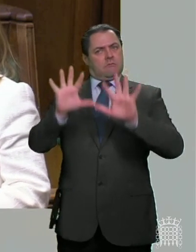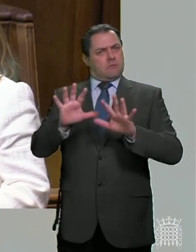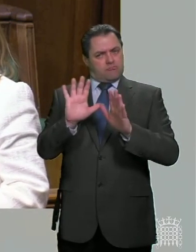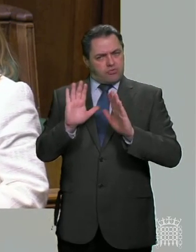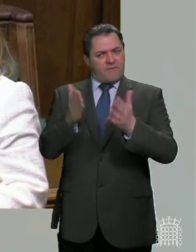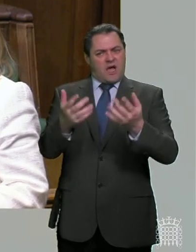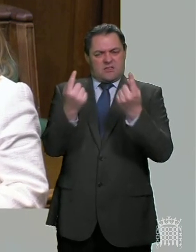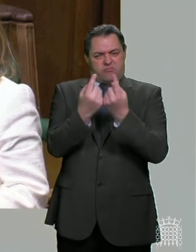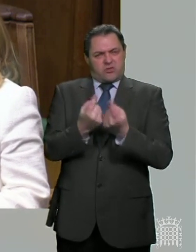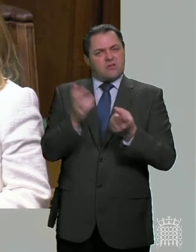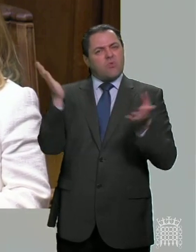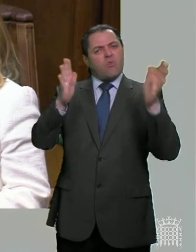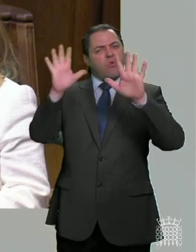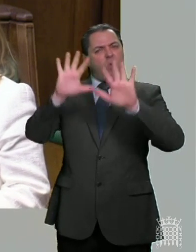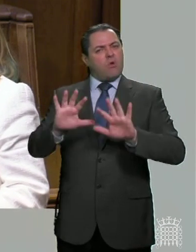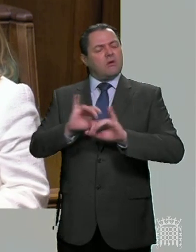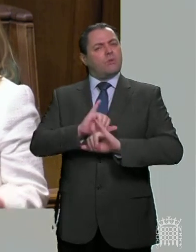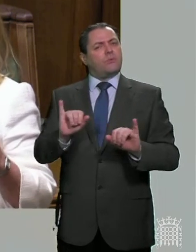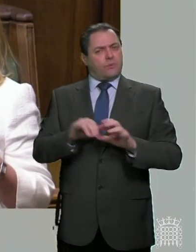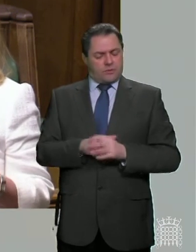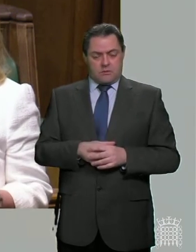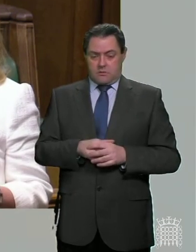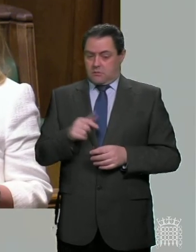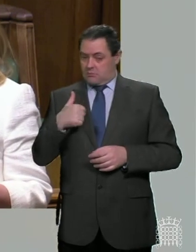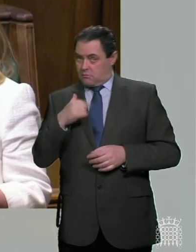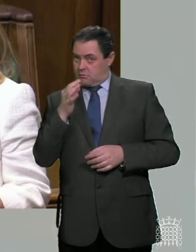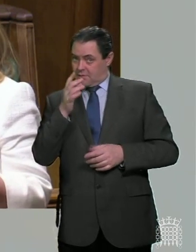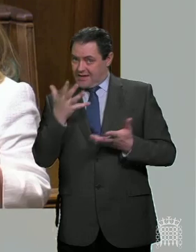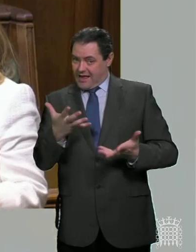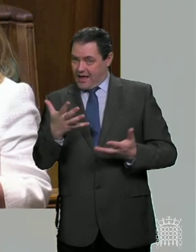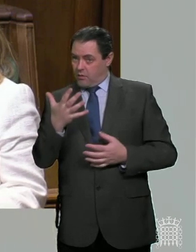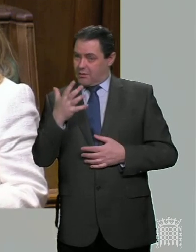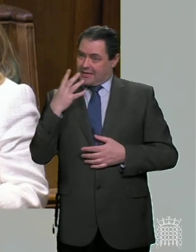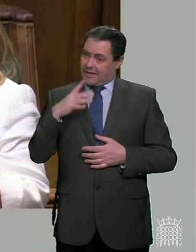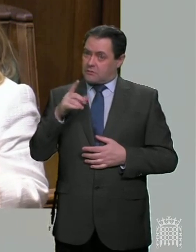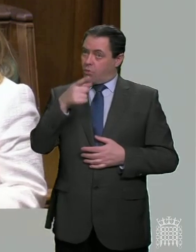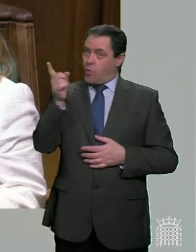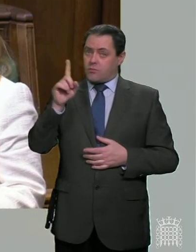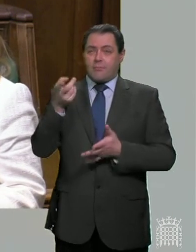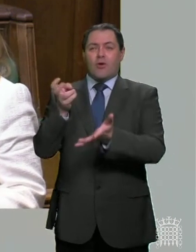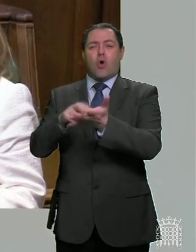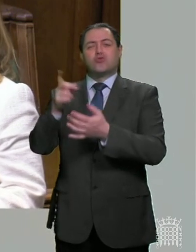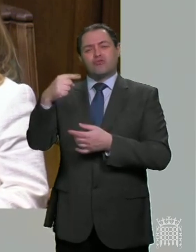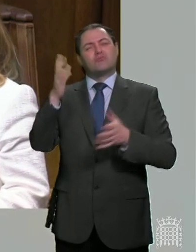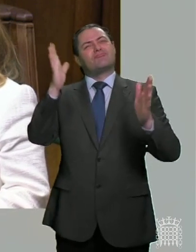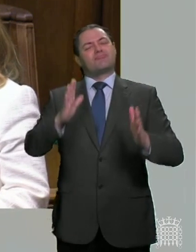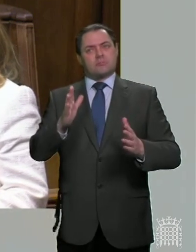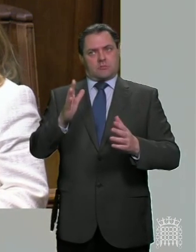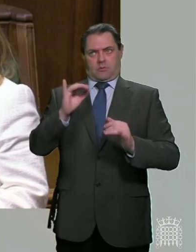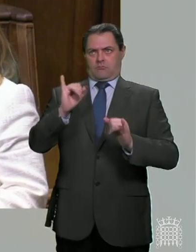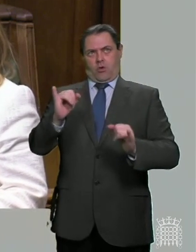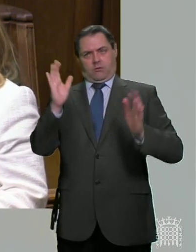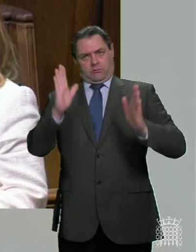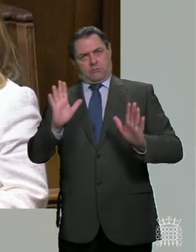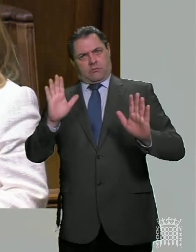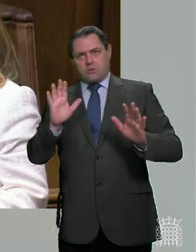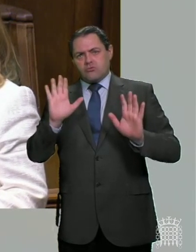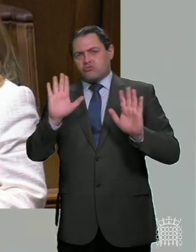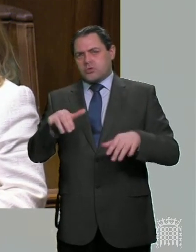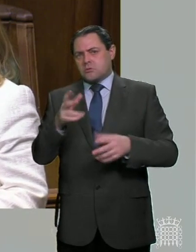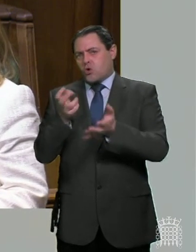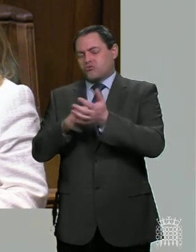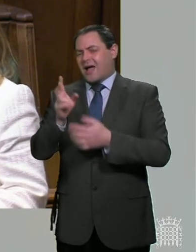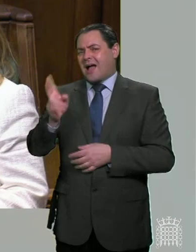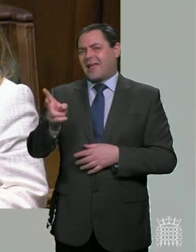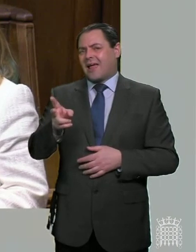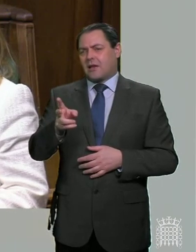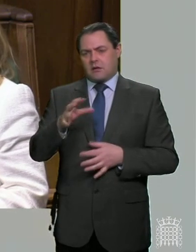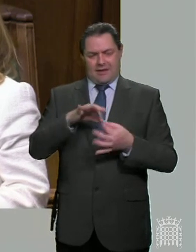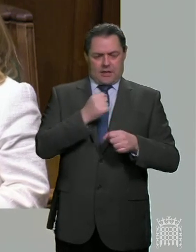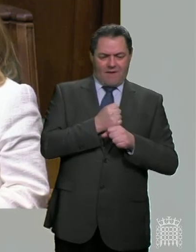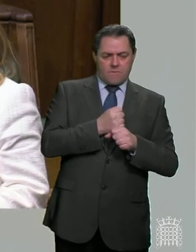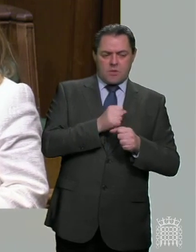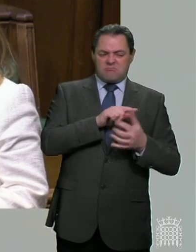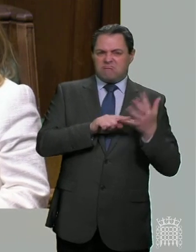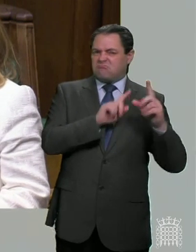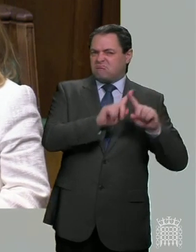Does my right honourable Friend agree that contractors who have behaved improperly should not be used, going forward, for Government contracts?